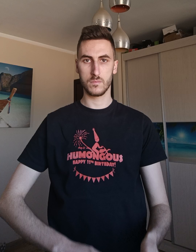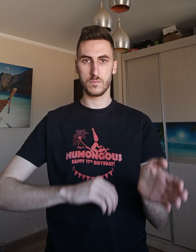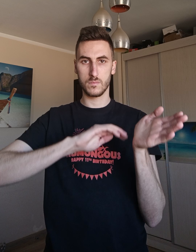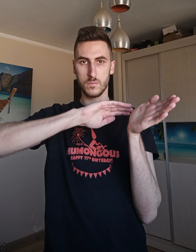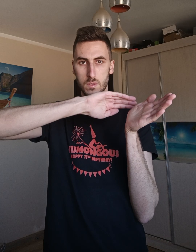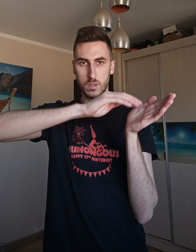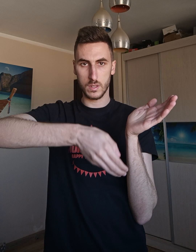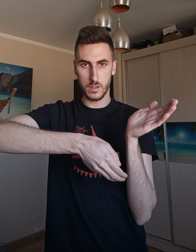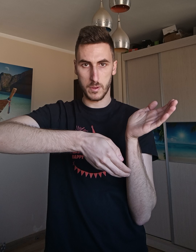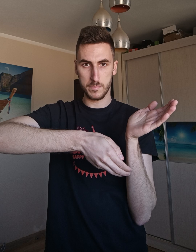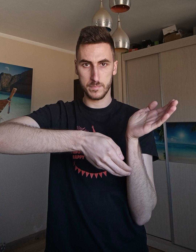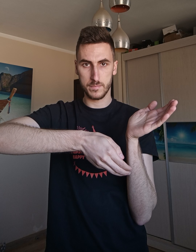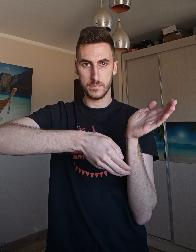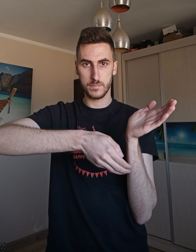חתימה